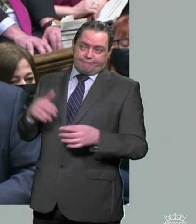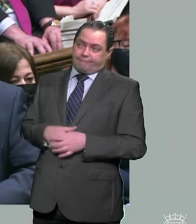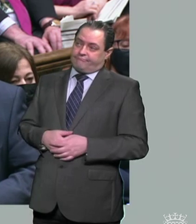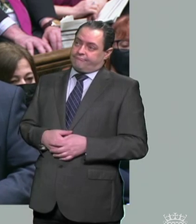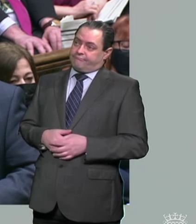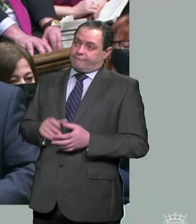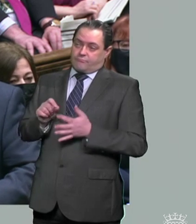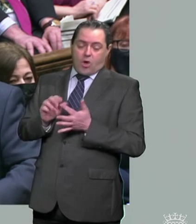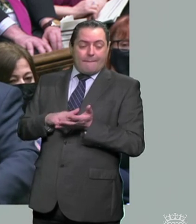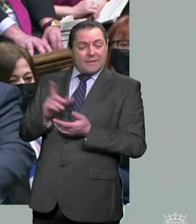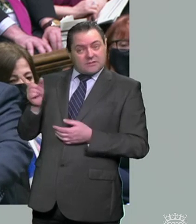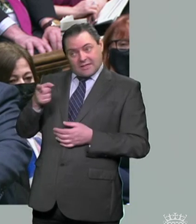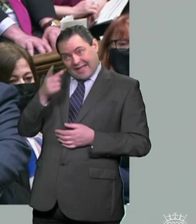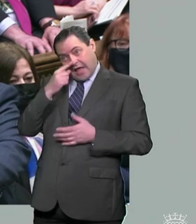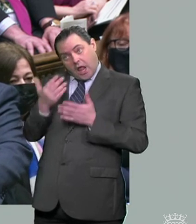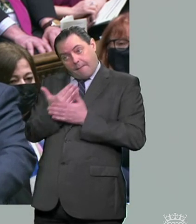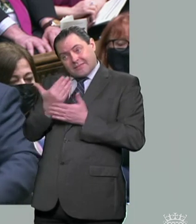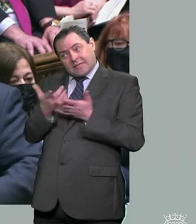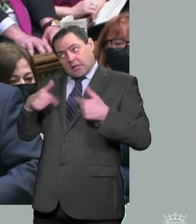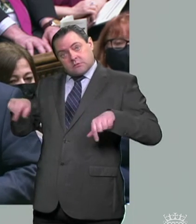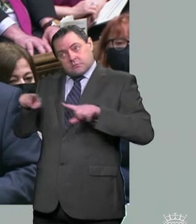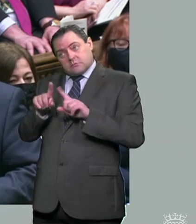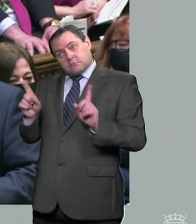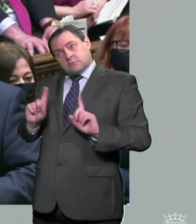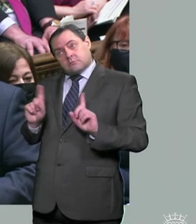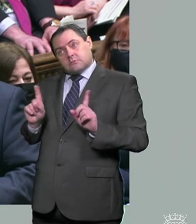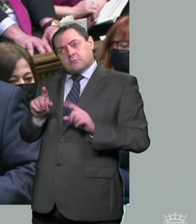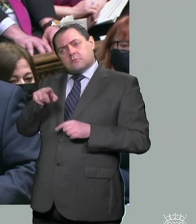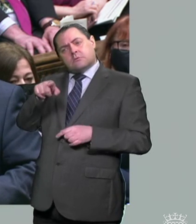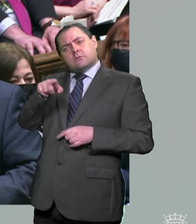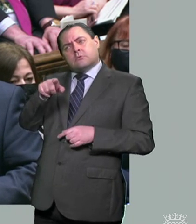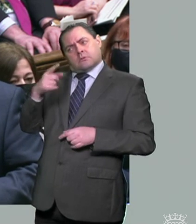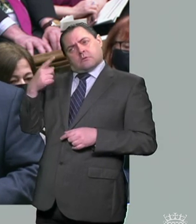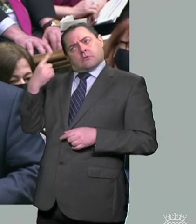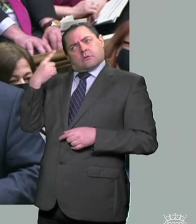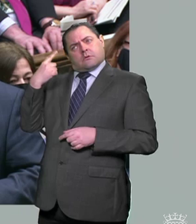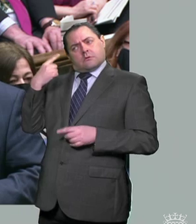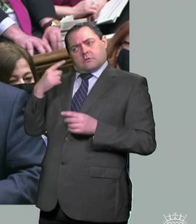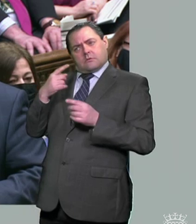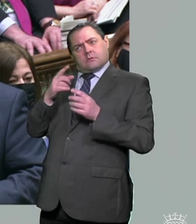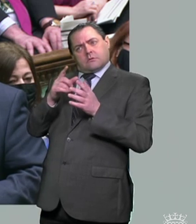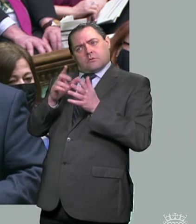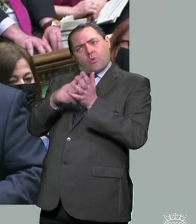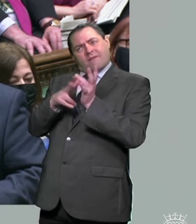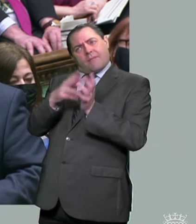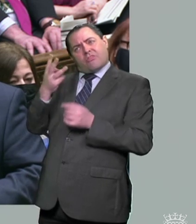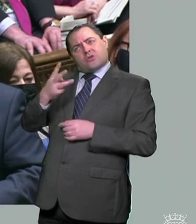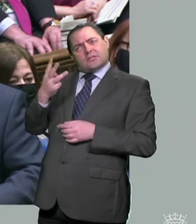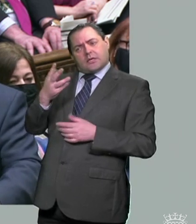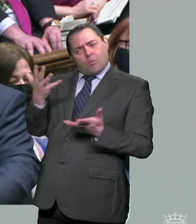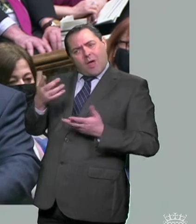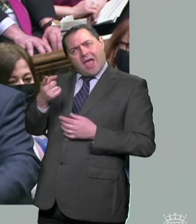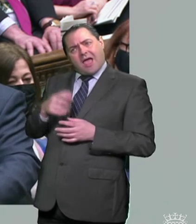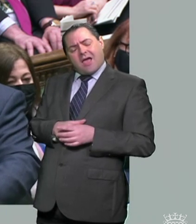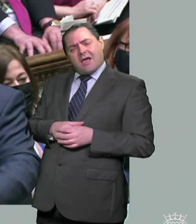So can the Prime Minister update the House on his whereabouts on the evening of 13 November?